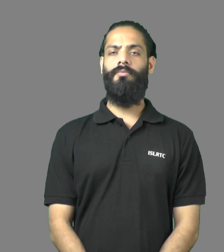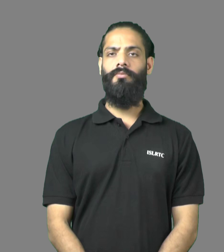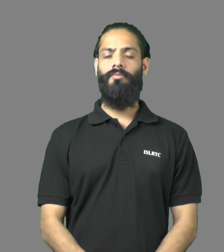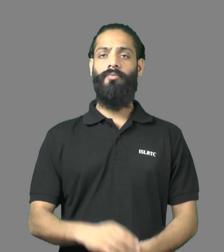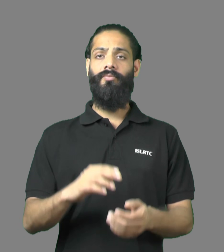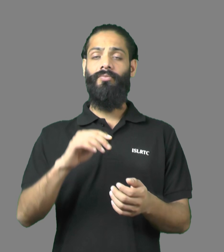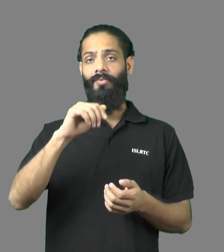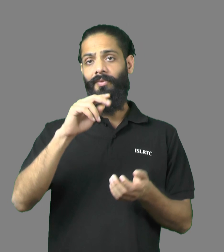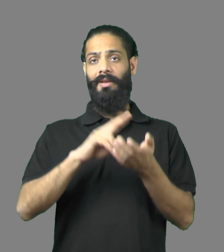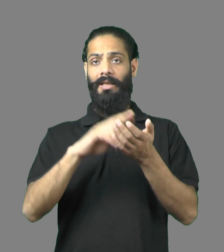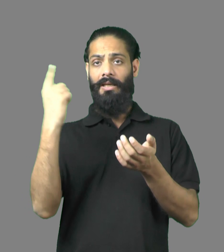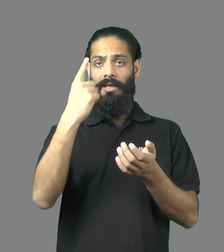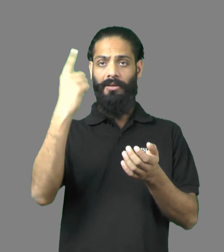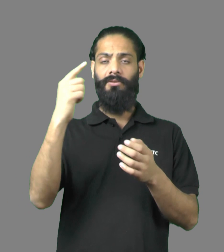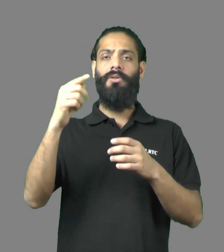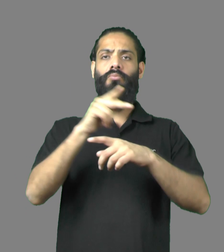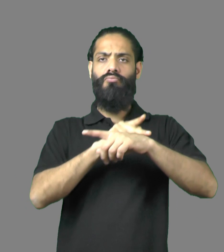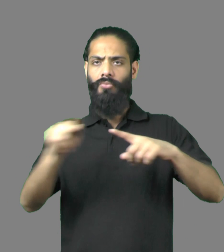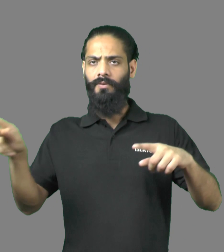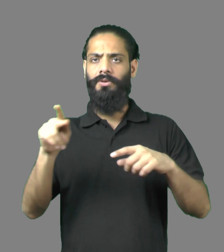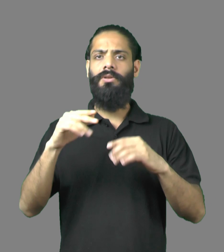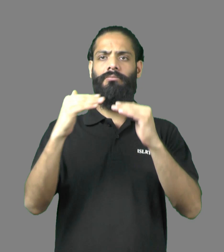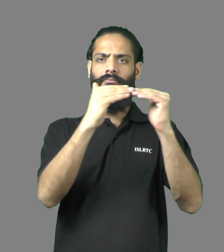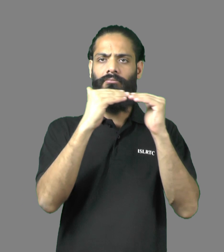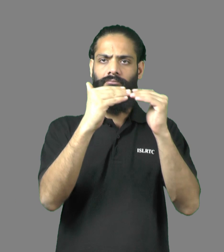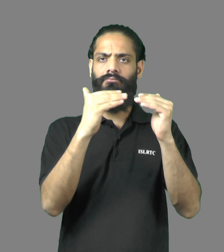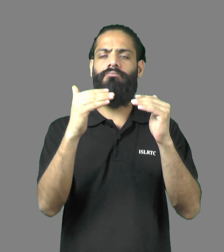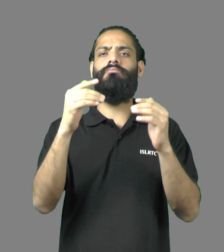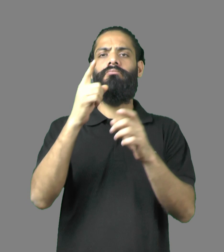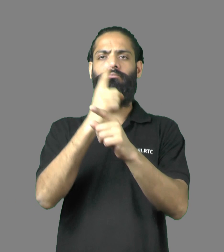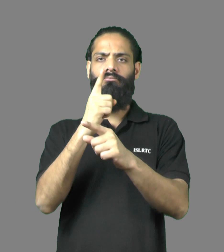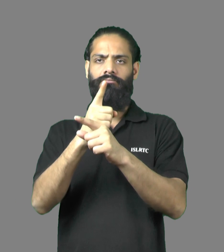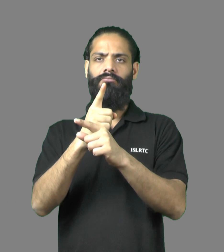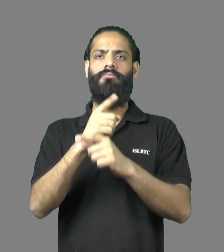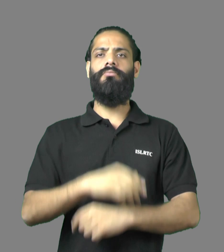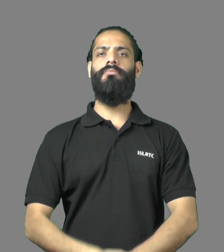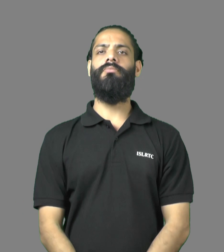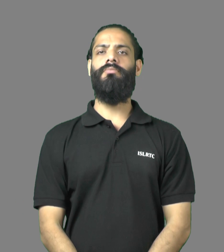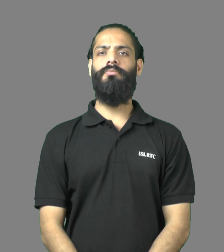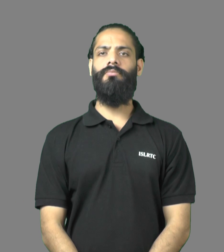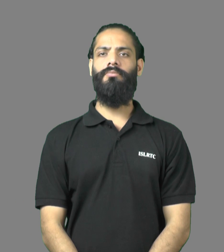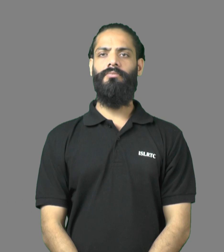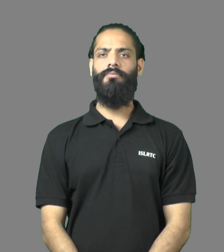National Professional Standards for Teachers (NPST)